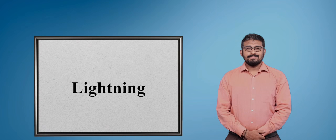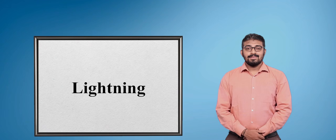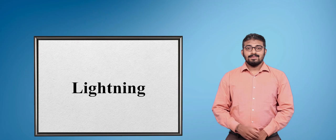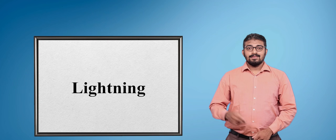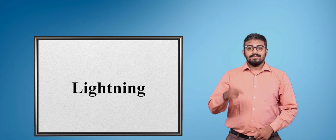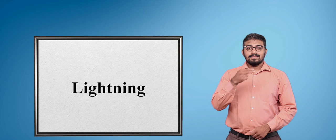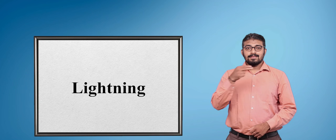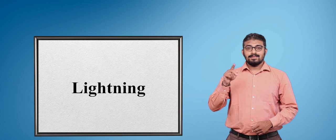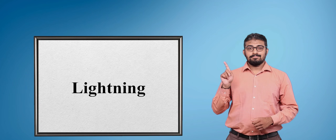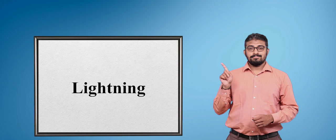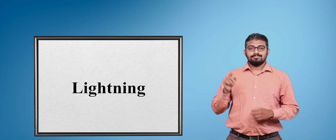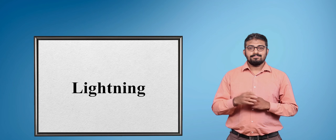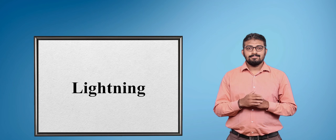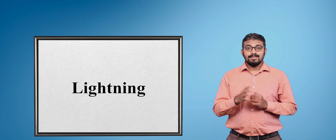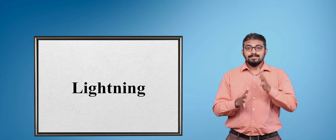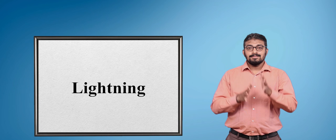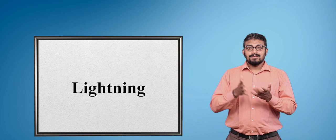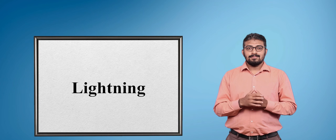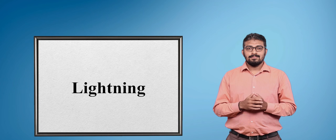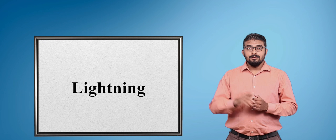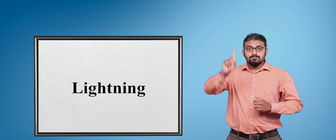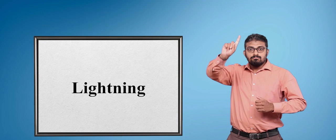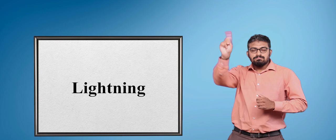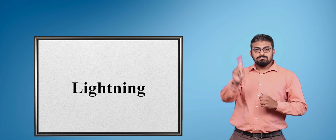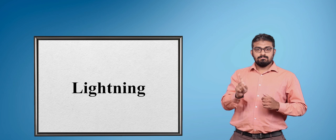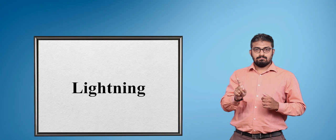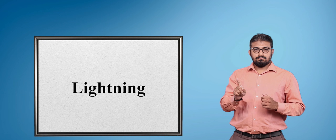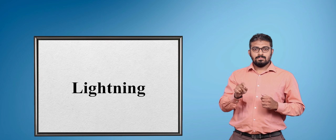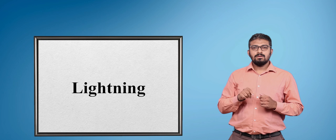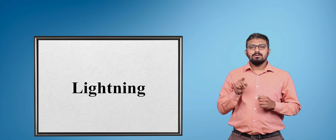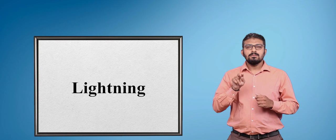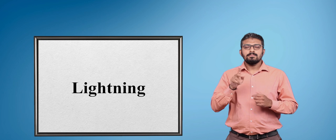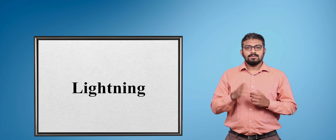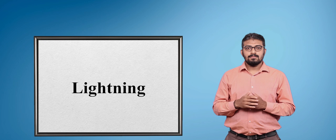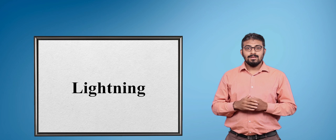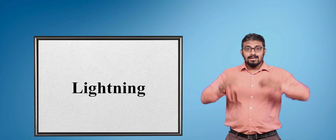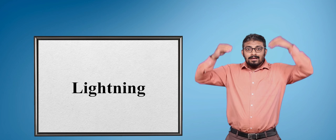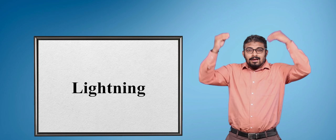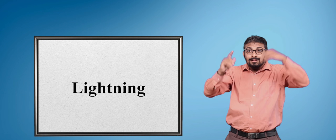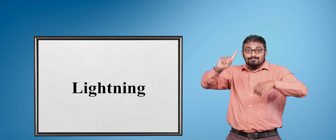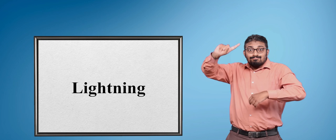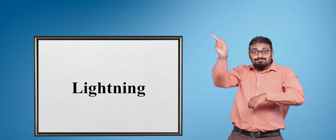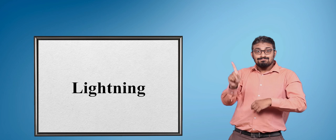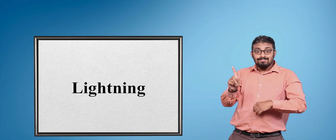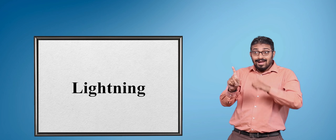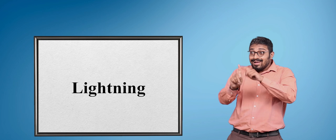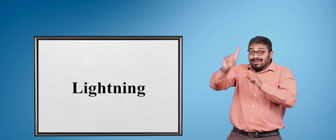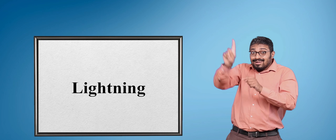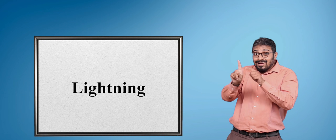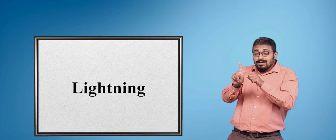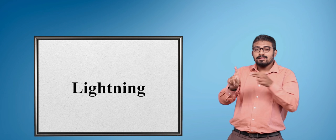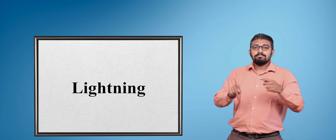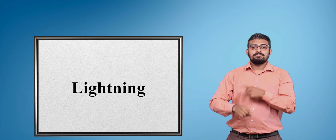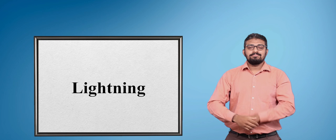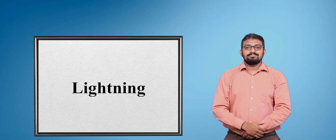lightning This sign means lightning. You may have seen lightning with thunderstorms.